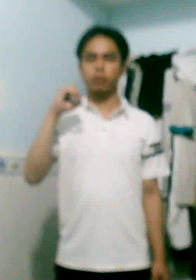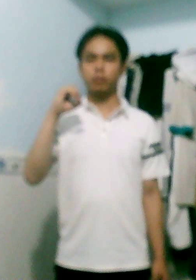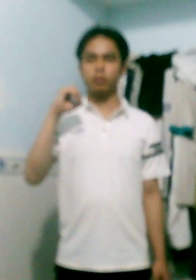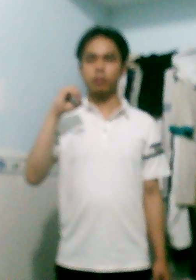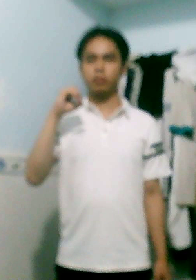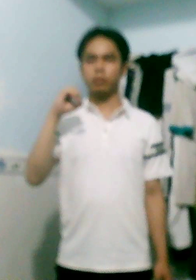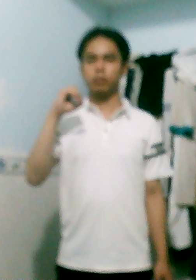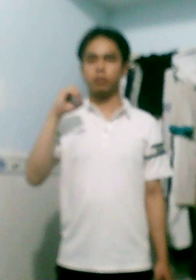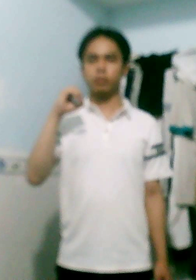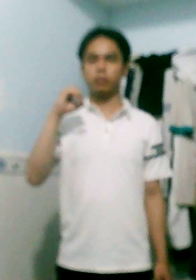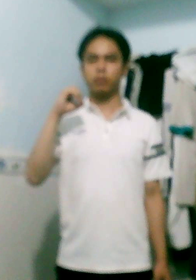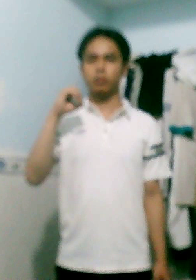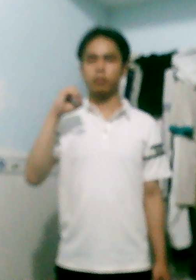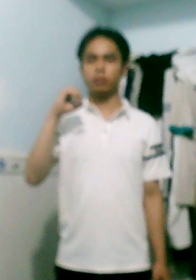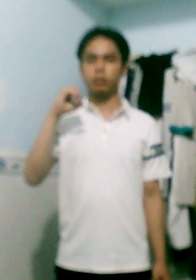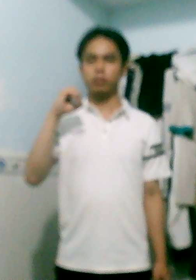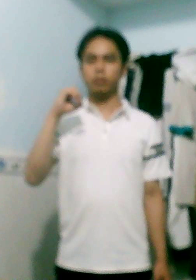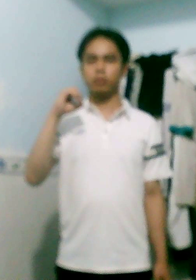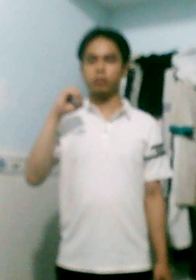o